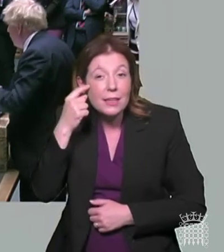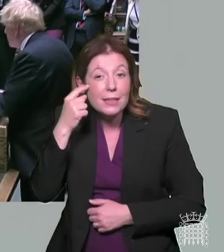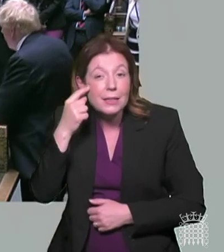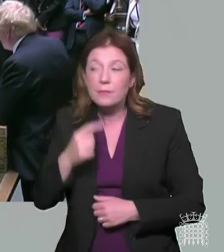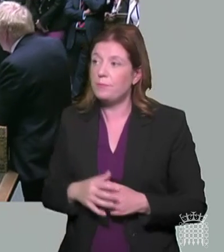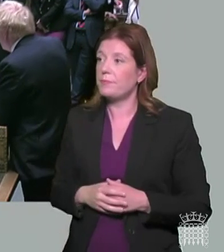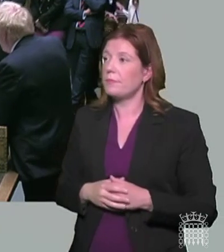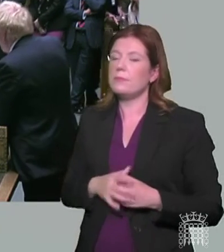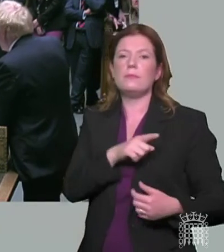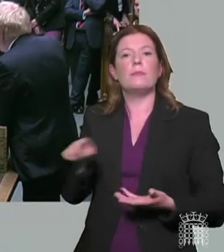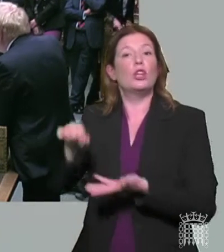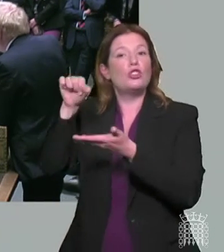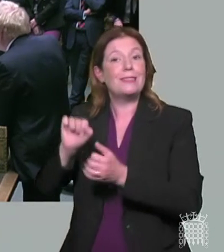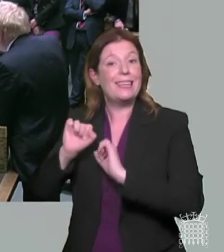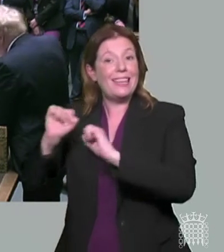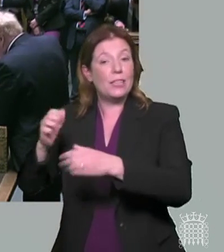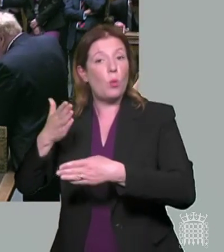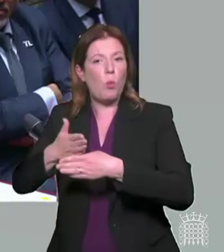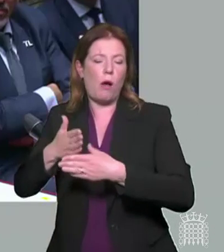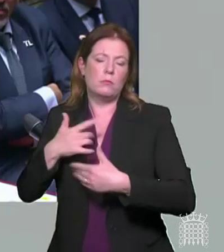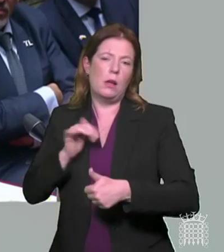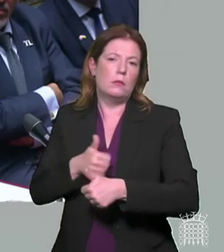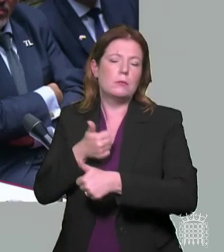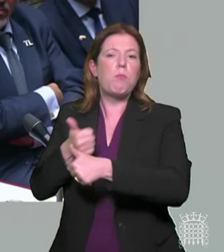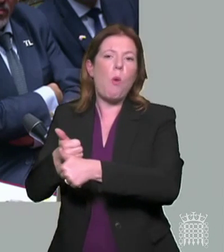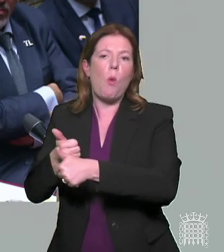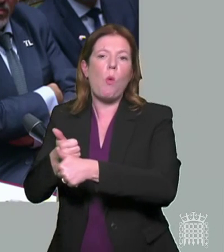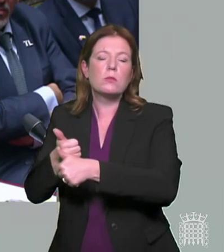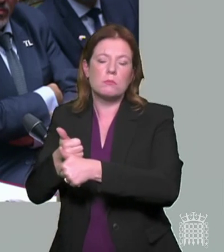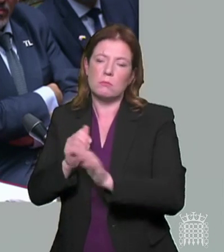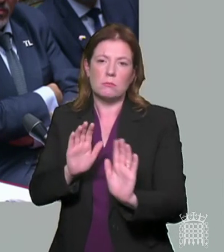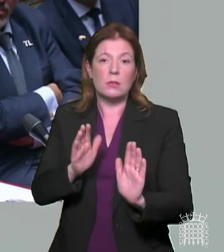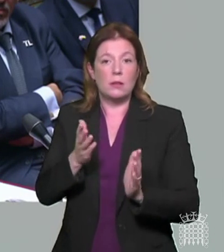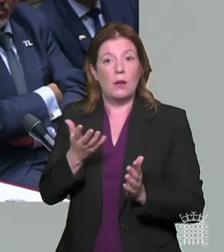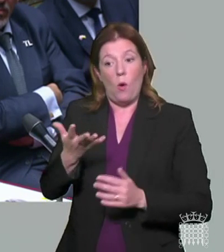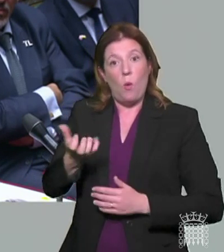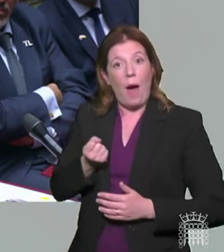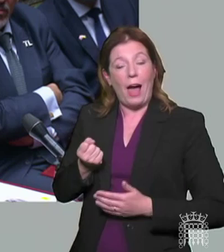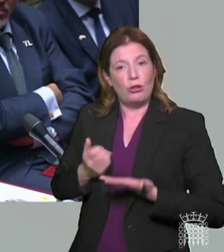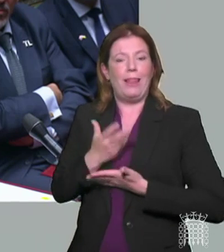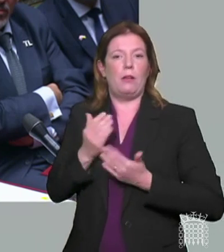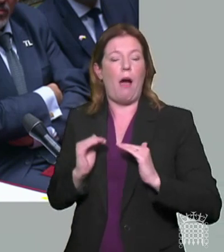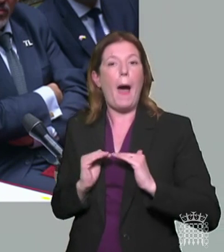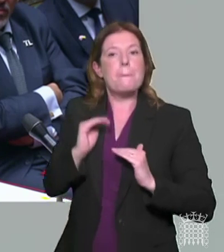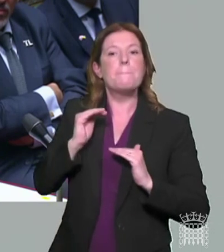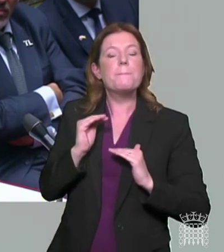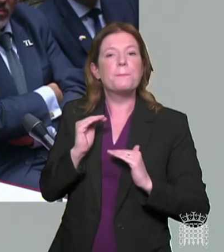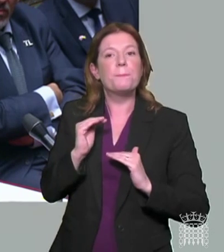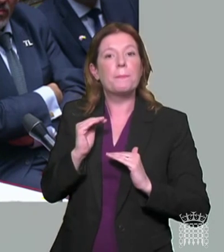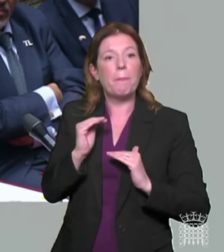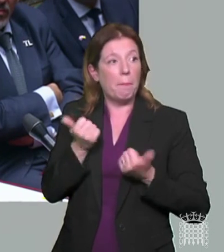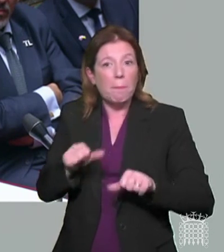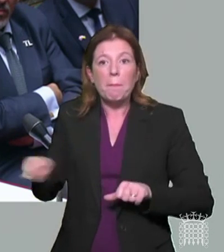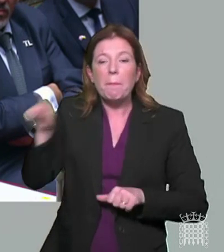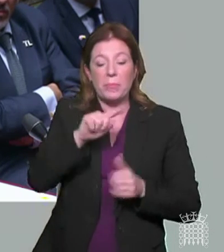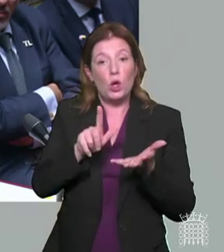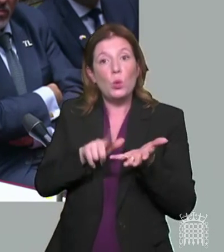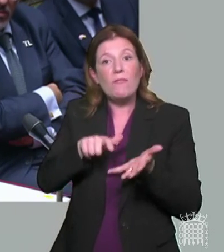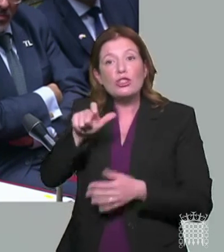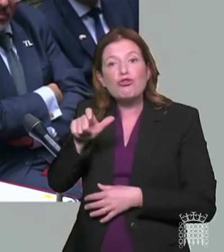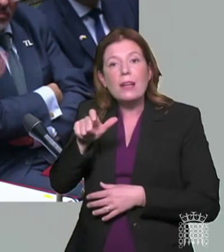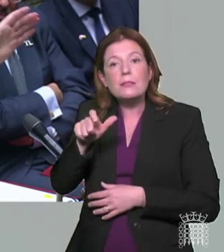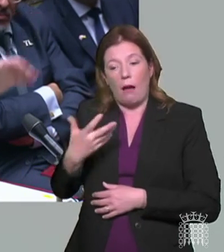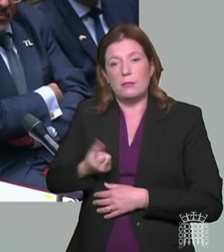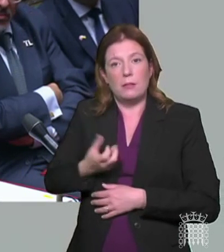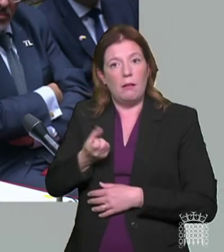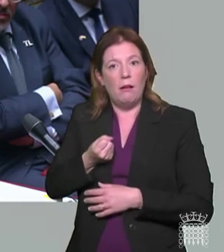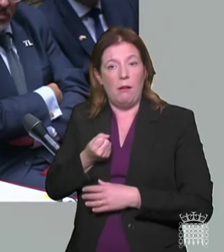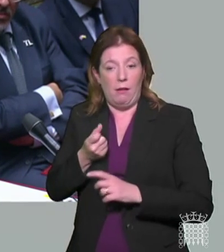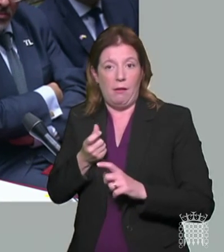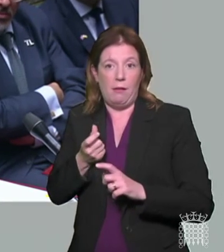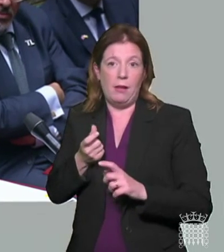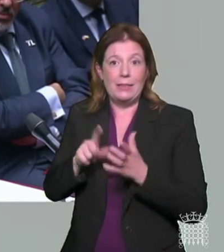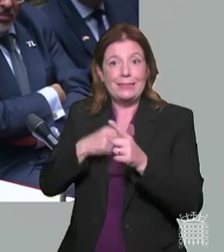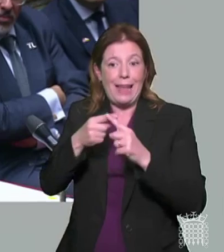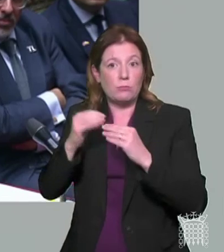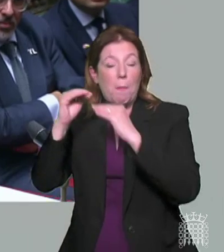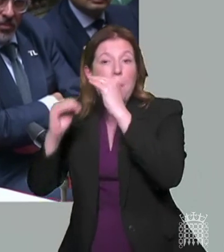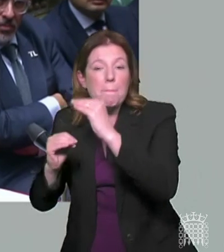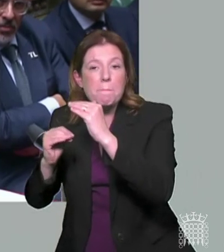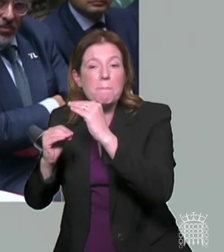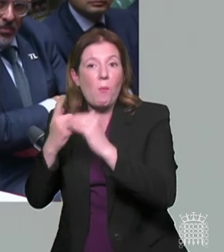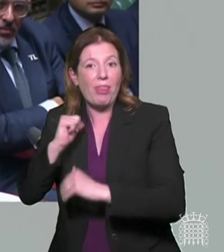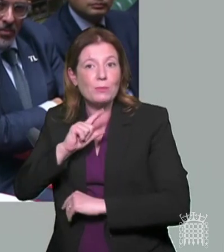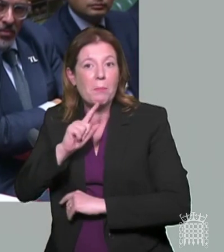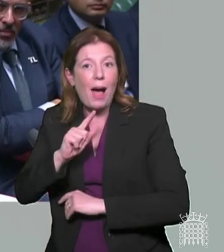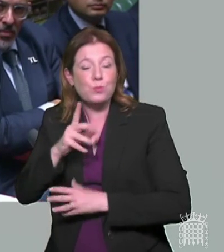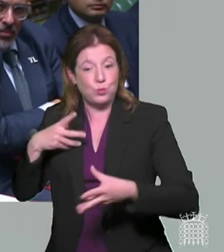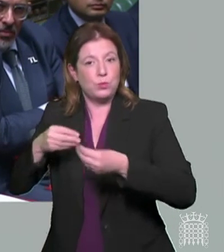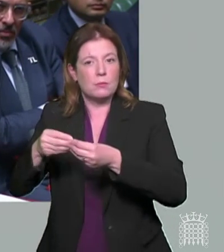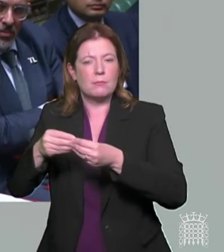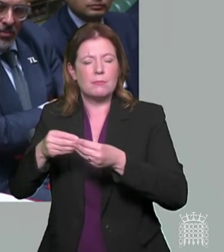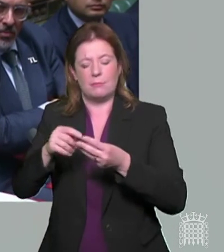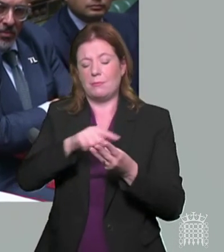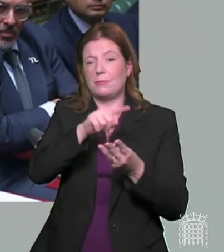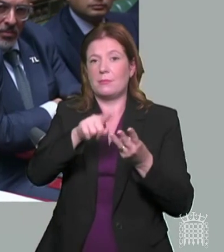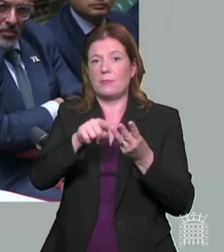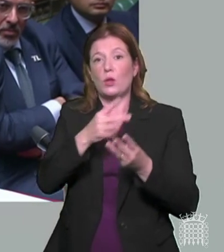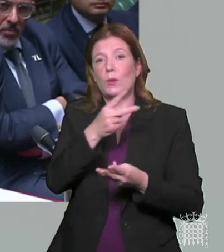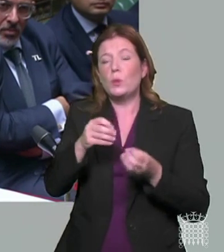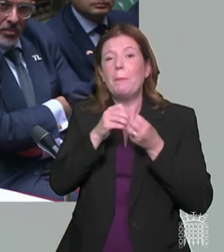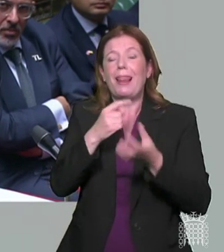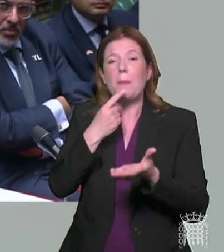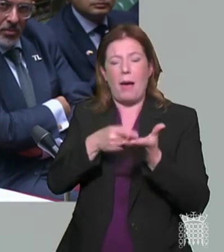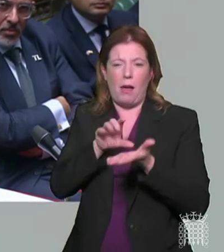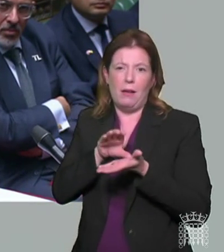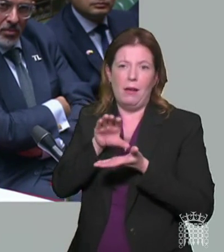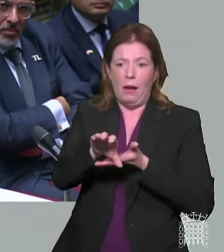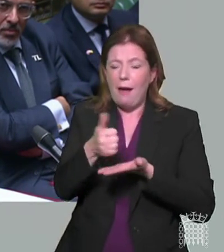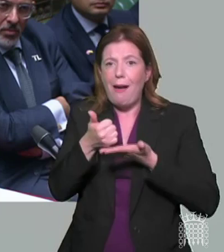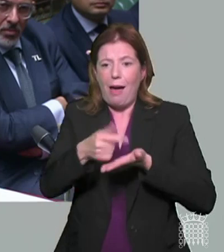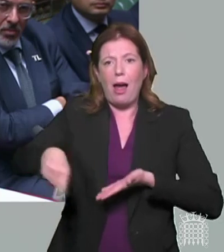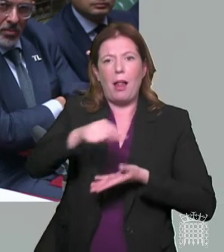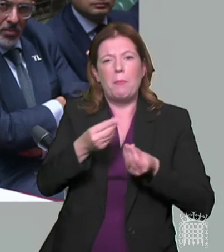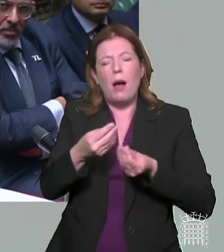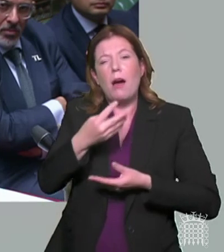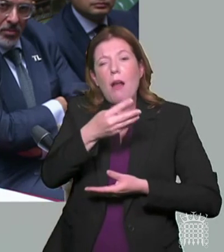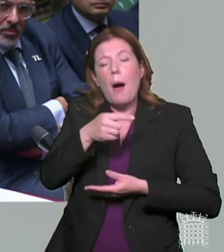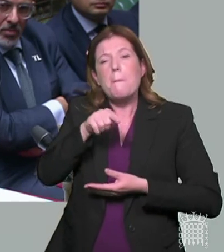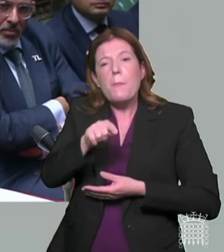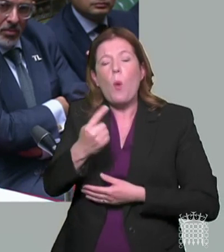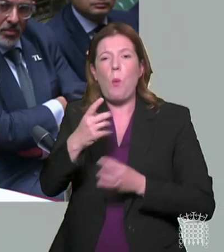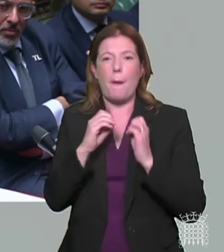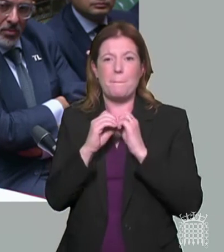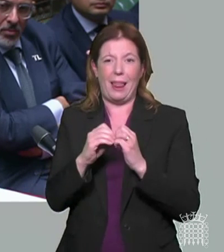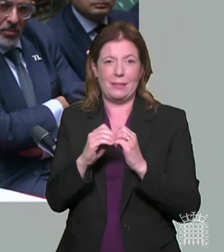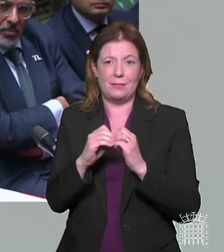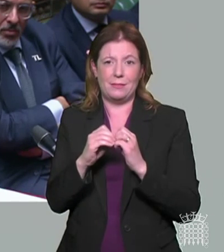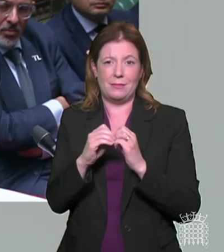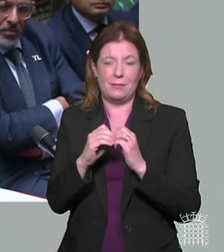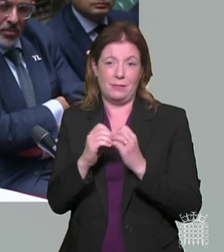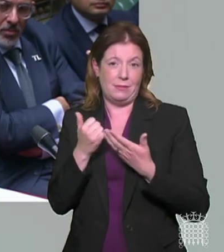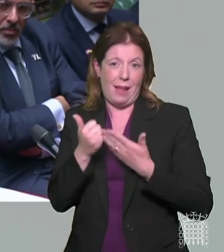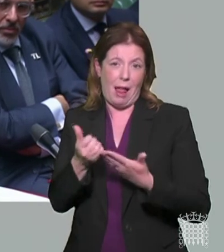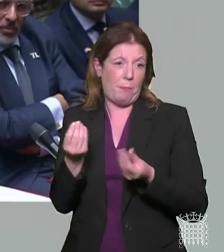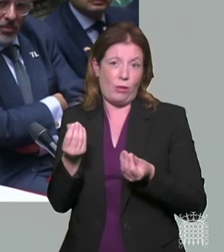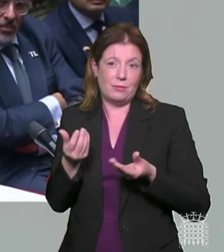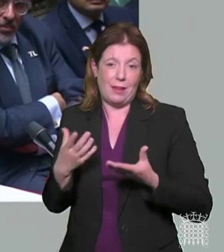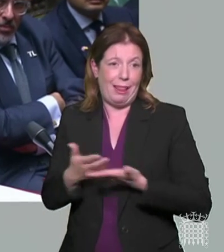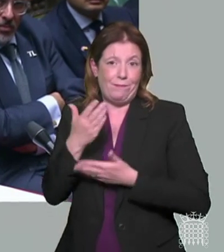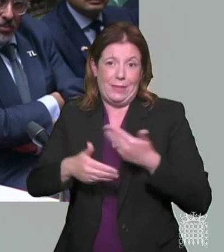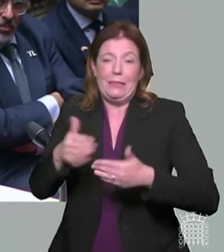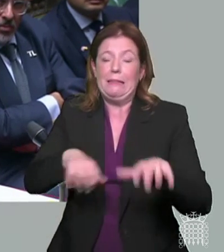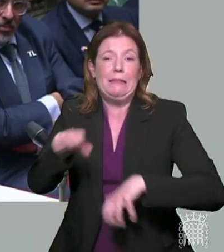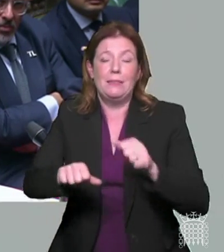I support the Chancellor’s work in lifting the living wage by a record amount, in making sure that people on universal credit pay £1,000 less in tax, in putting another £22 billion into supporting people with the cost of living, and in giving £9.1 billion already to help with the cost of energy.